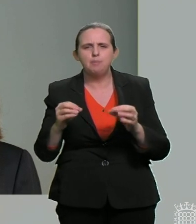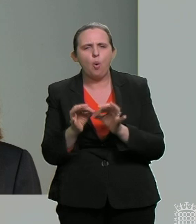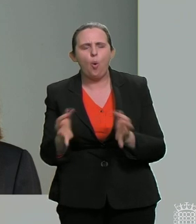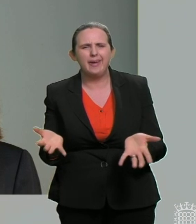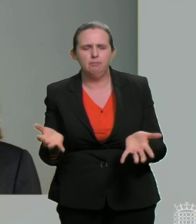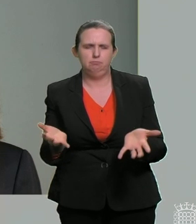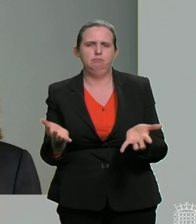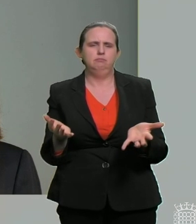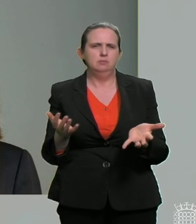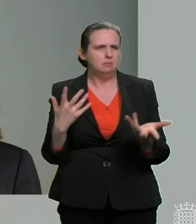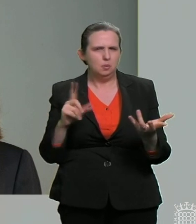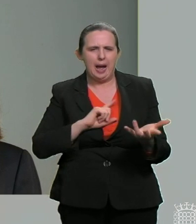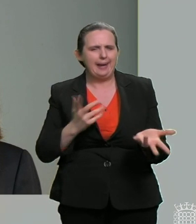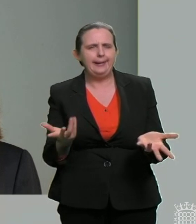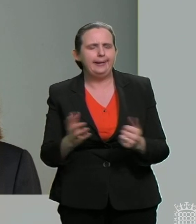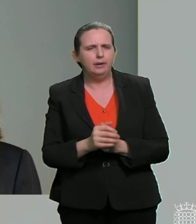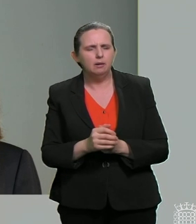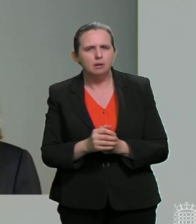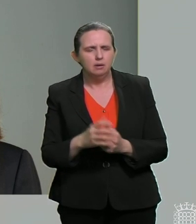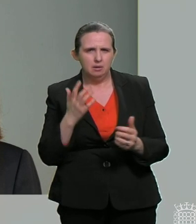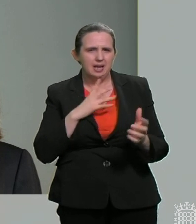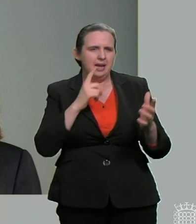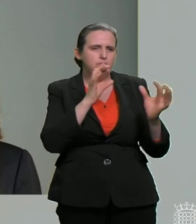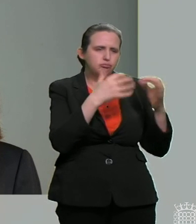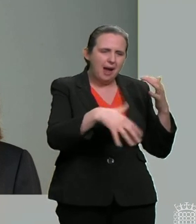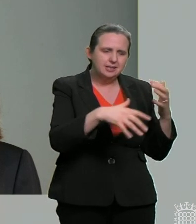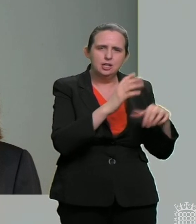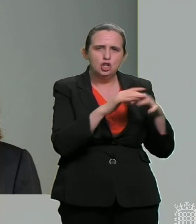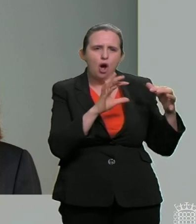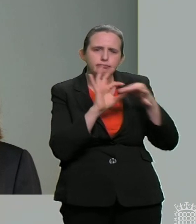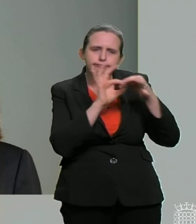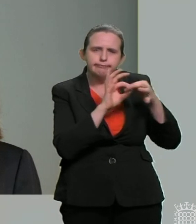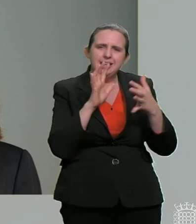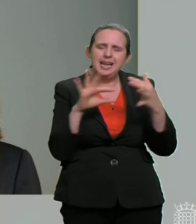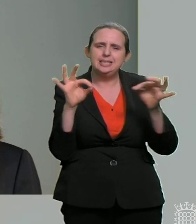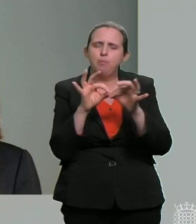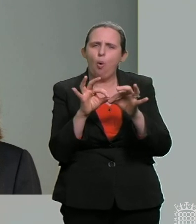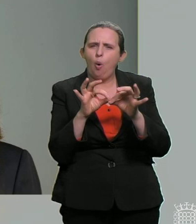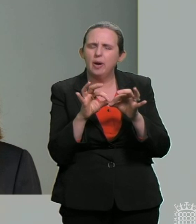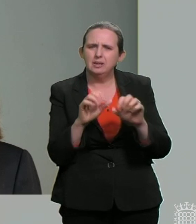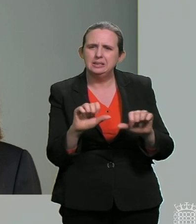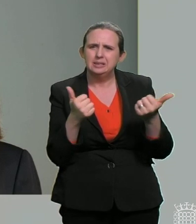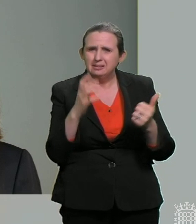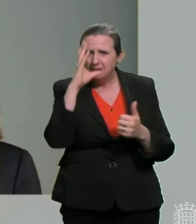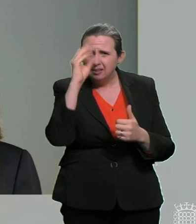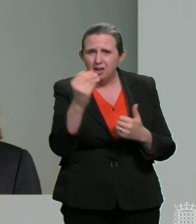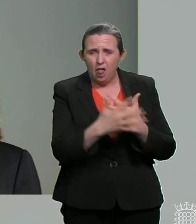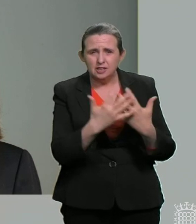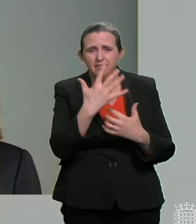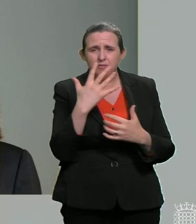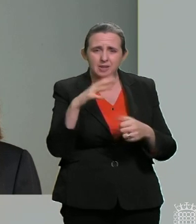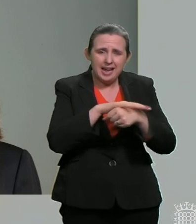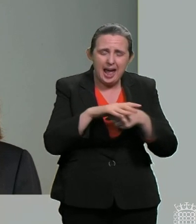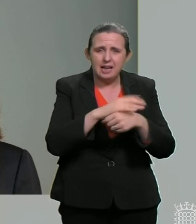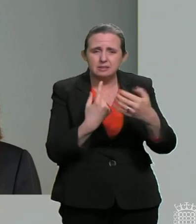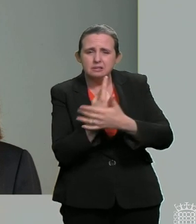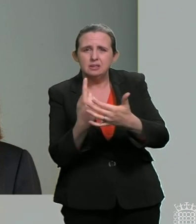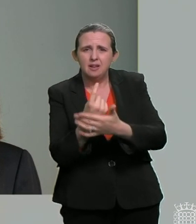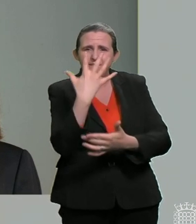Brighton is not engaging with Eastbourne Borough Council in any meaningful way, and a further 51 placements have been made in recent weeks.